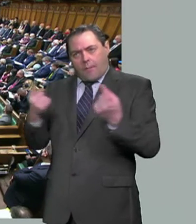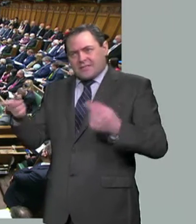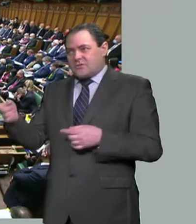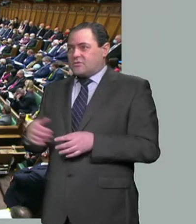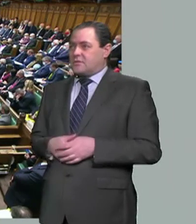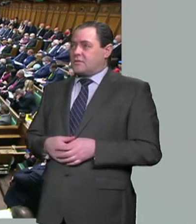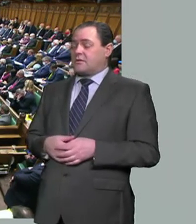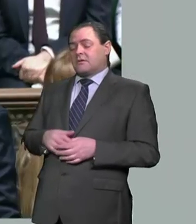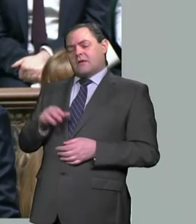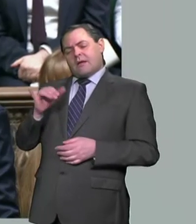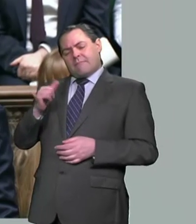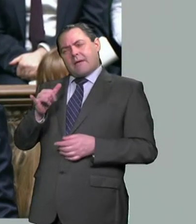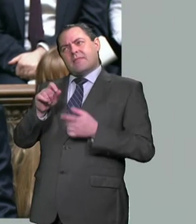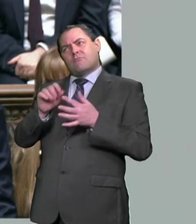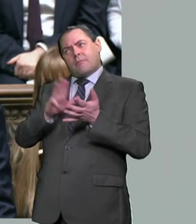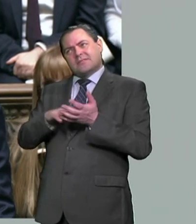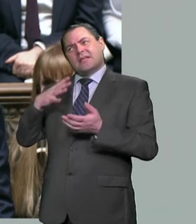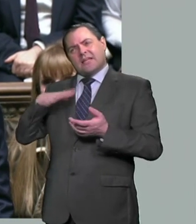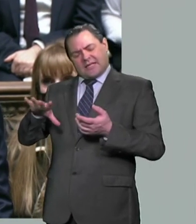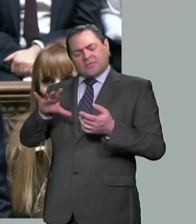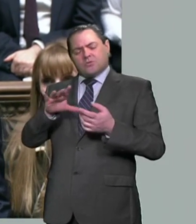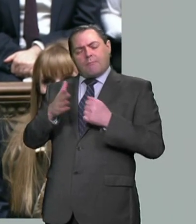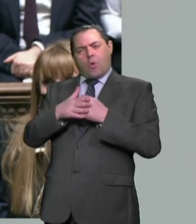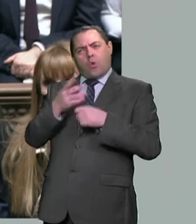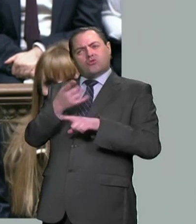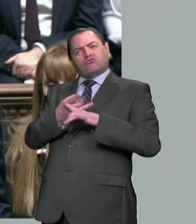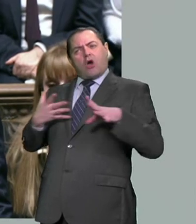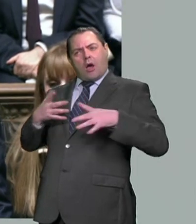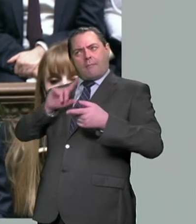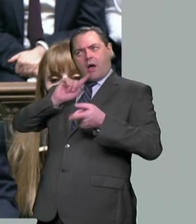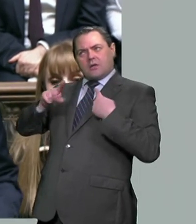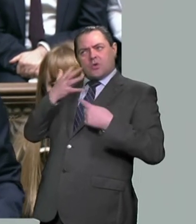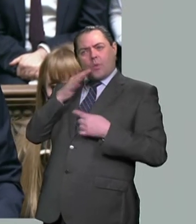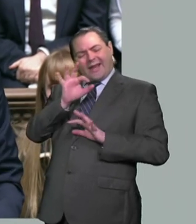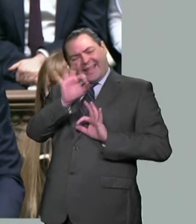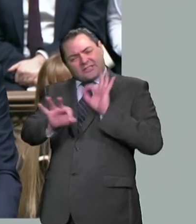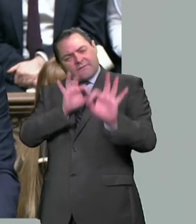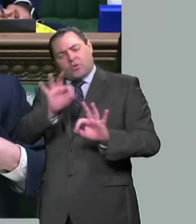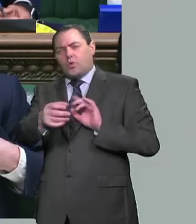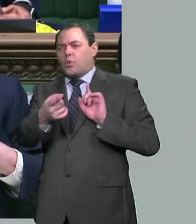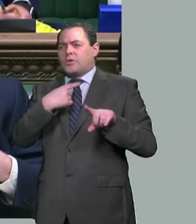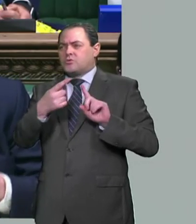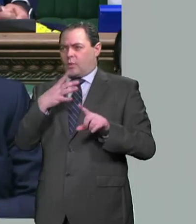The Prime Minister might want to sharpen how he answers questions under interview; he is going to need to in the next few weeks.